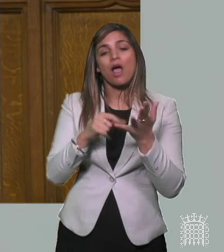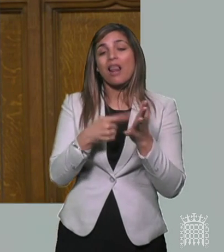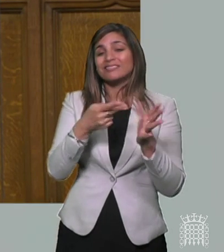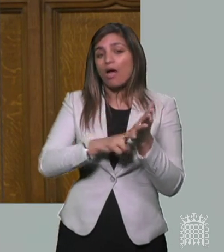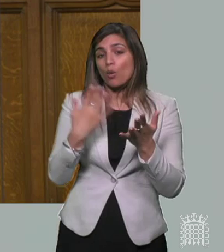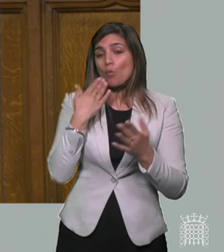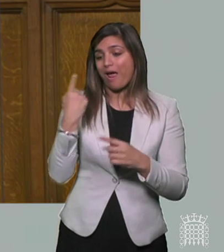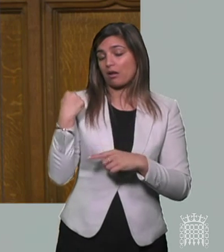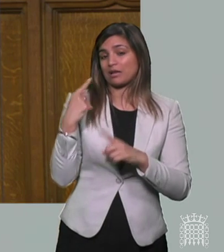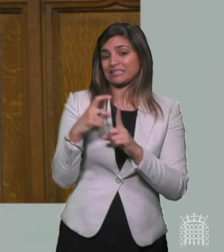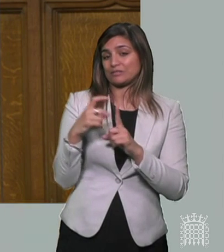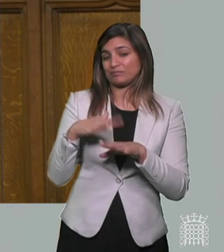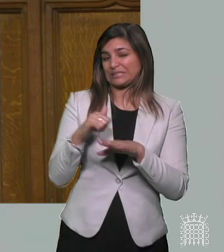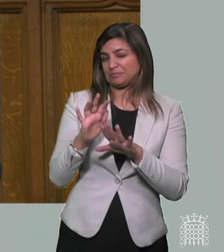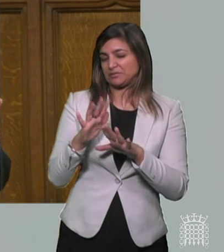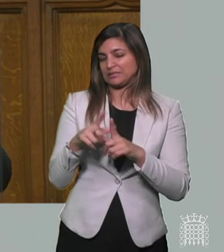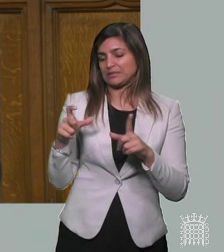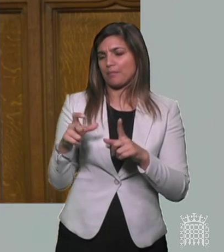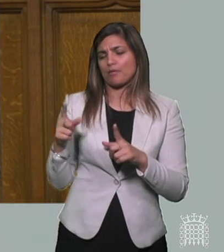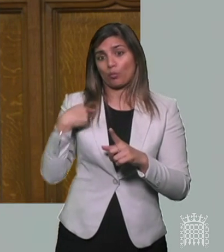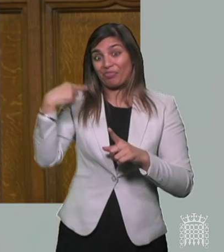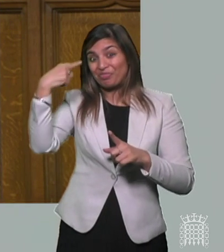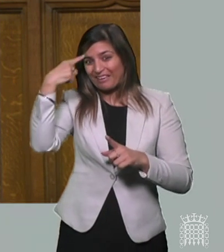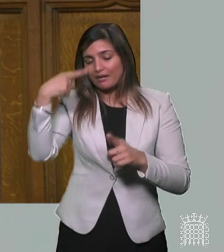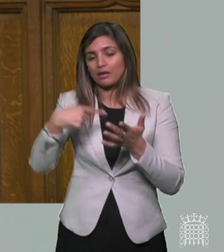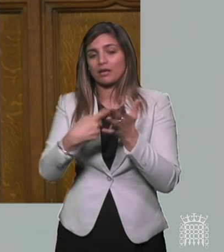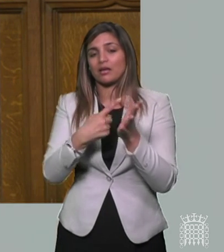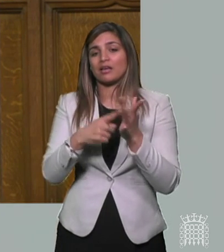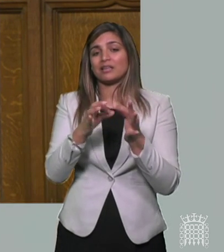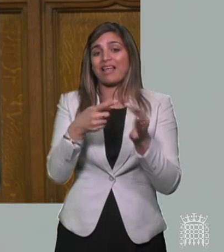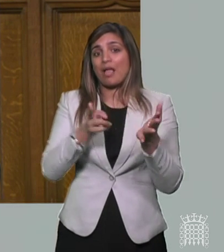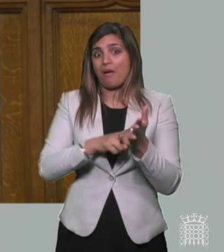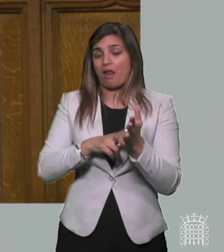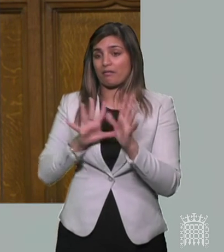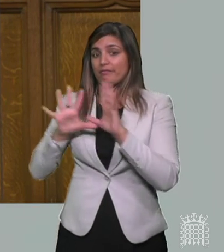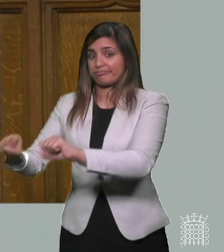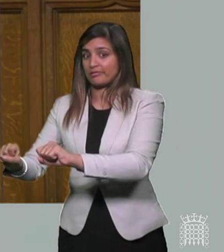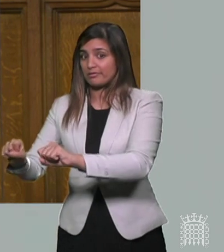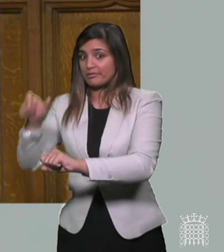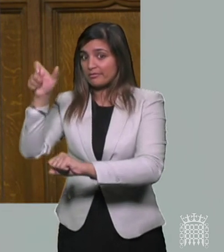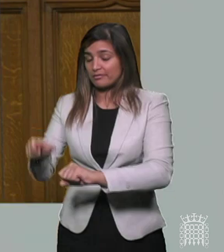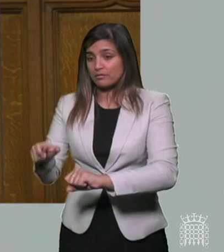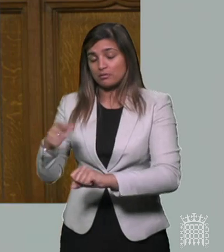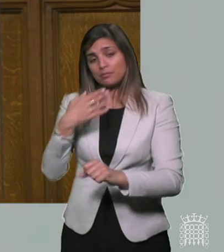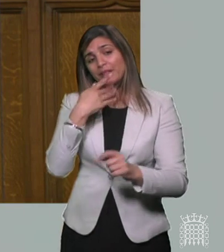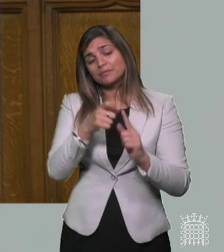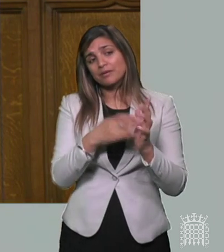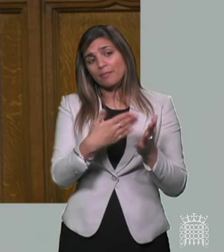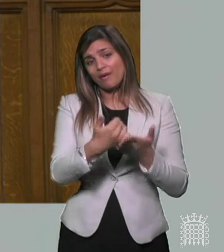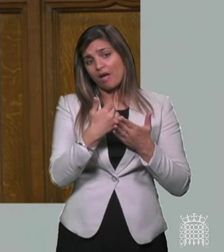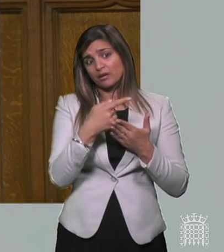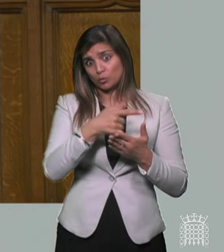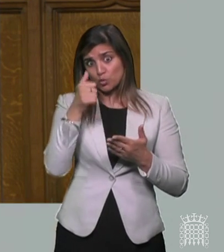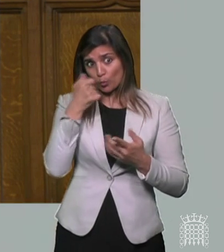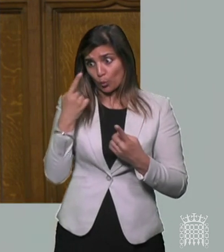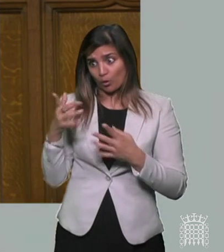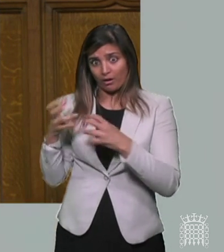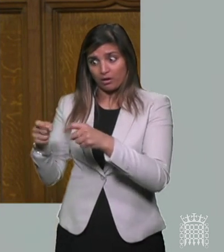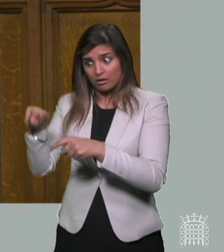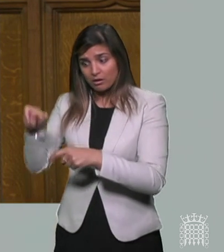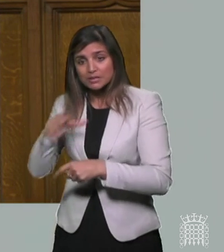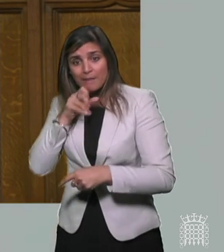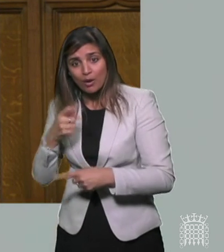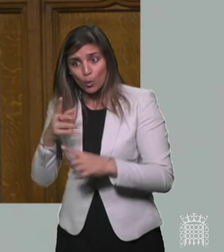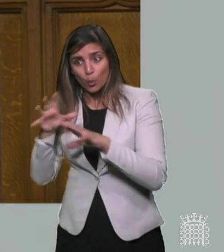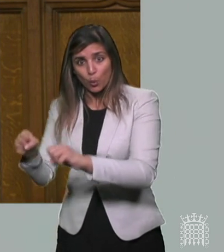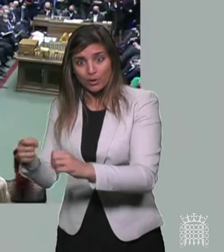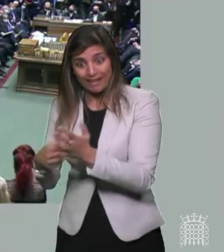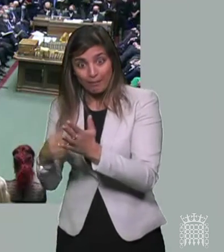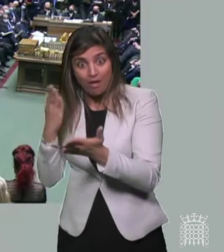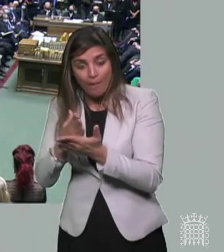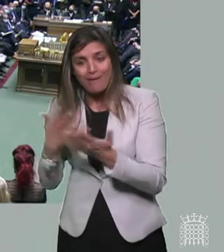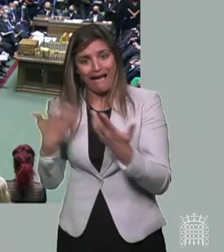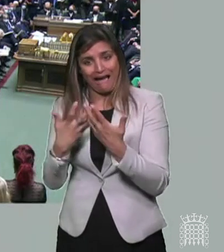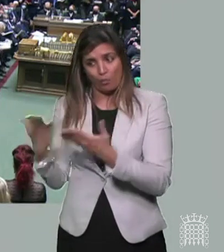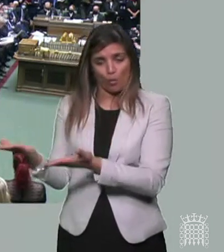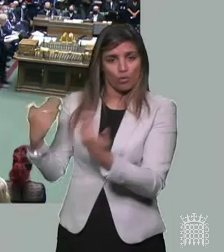We think the Taliban have him. Can my right honourable Friend advise me and his family whether he knows anything about this man, who has him, and what is being done to get him home?